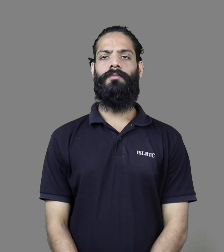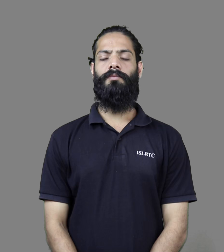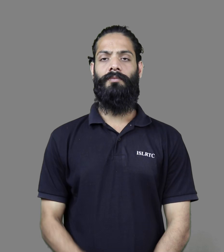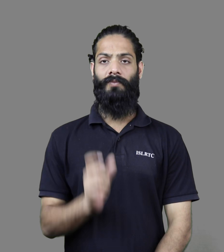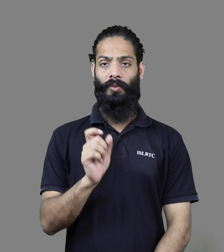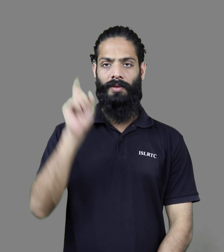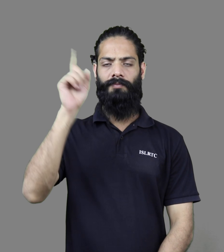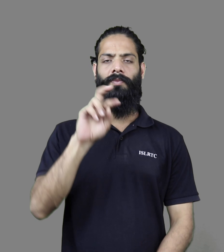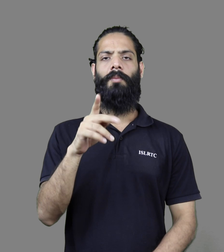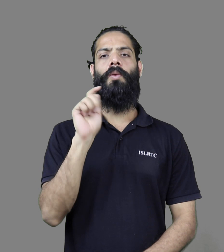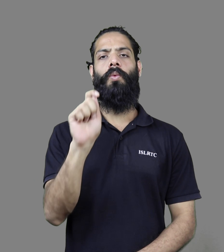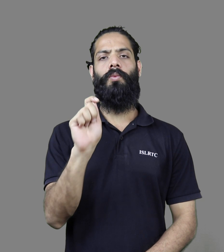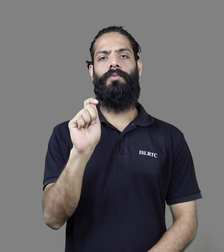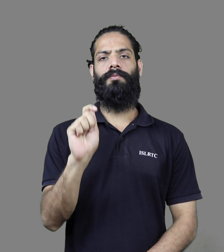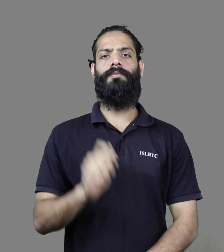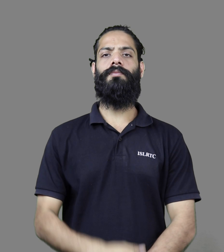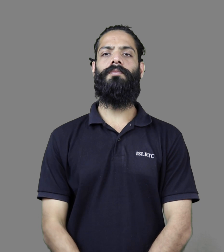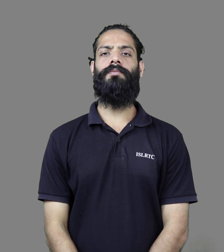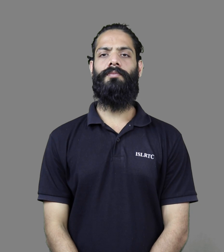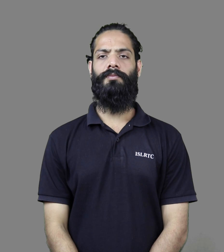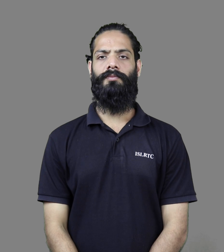Operation